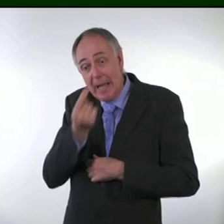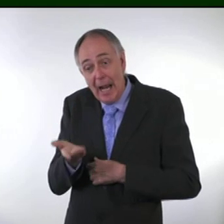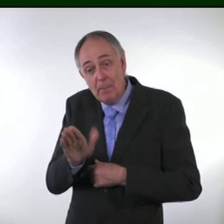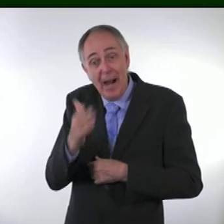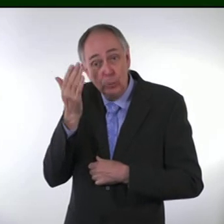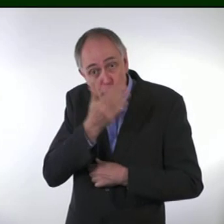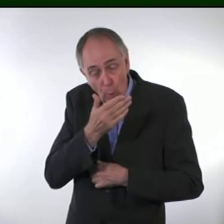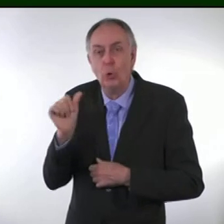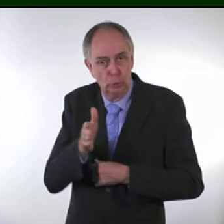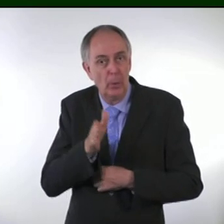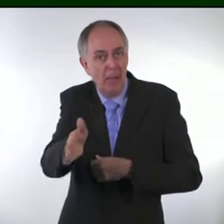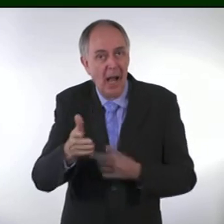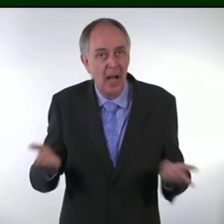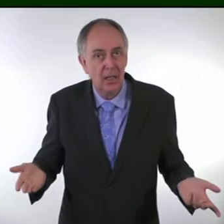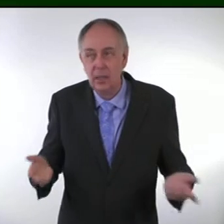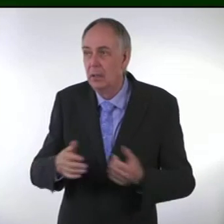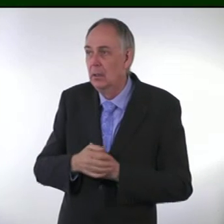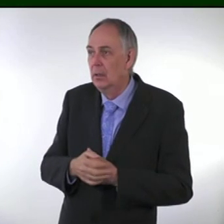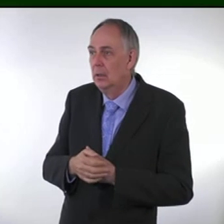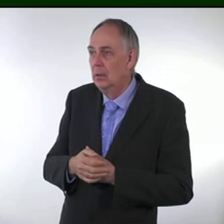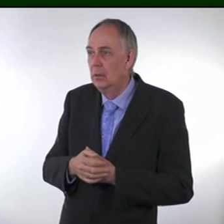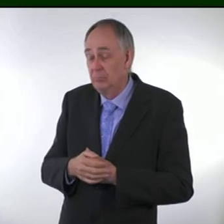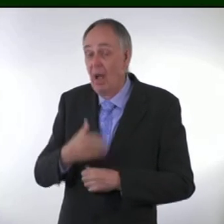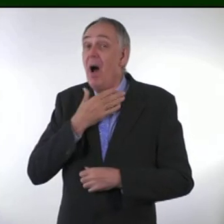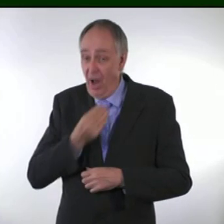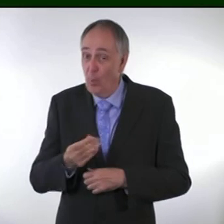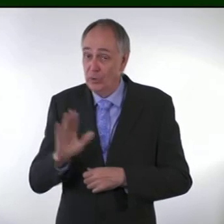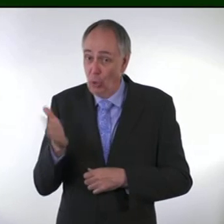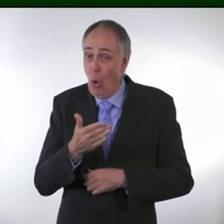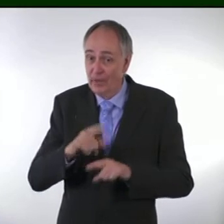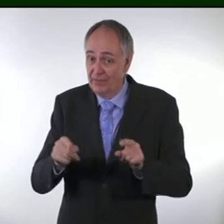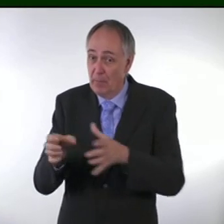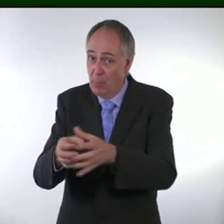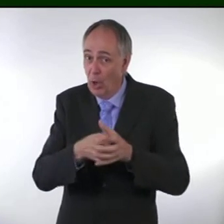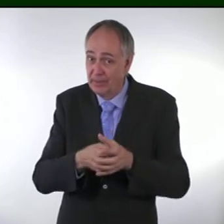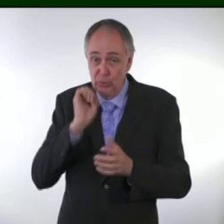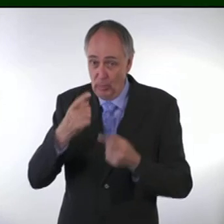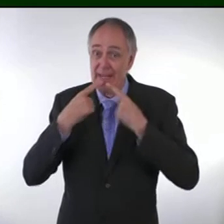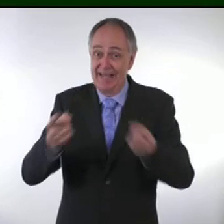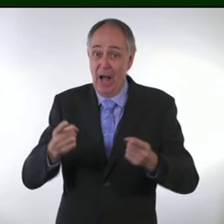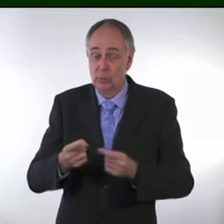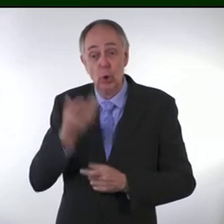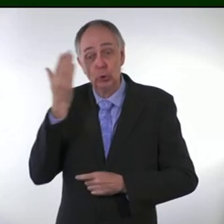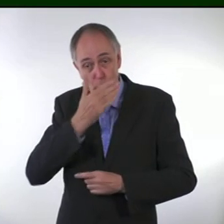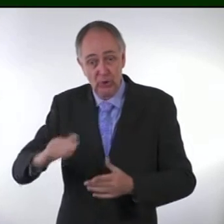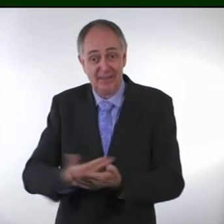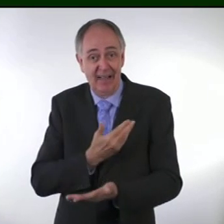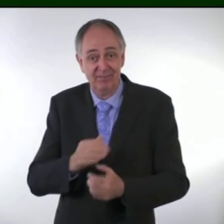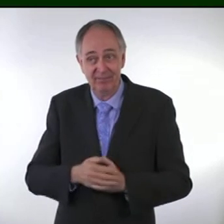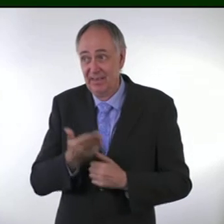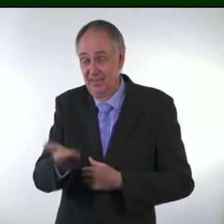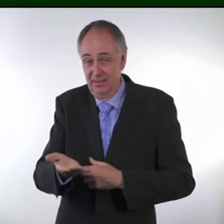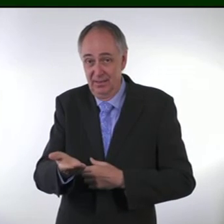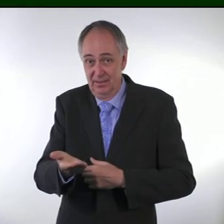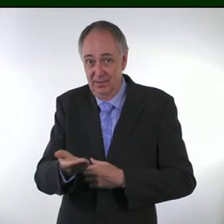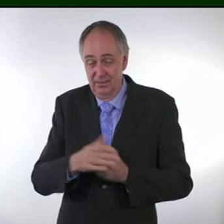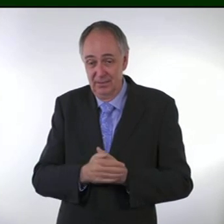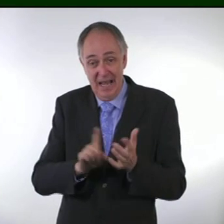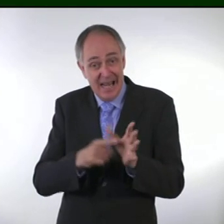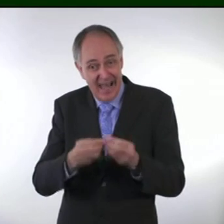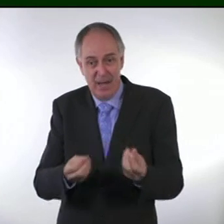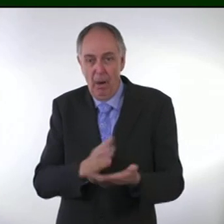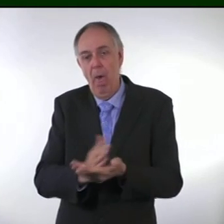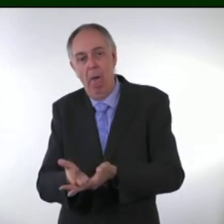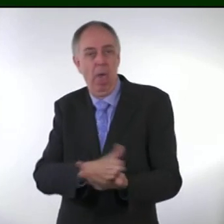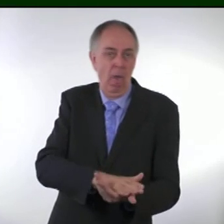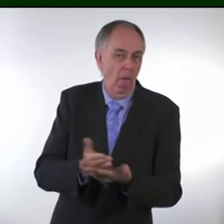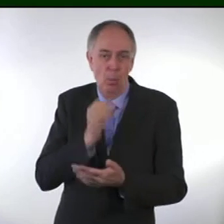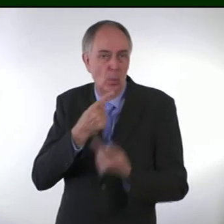Would it not be a fine thing, Mr Speaker, if we heard from all parts of the House that schools are safe to go to, rather than the wibble-wobble we have heard from the Opposition this morning?